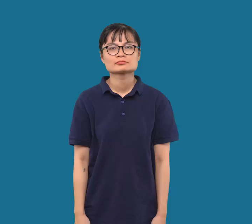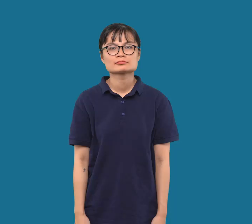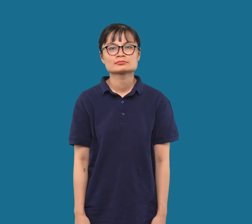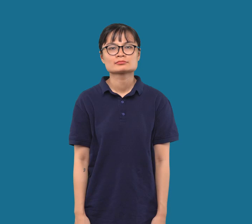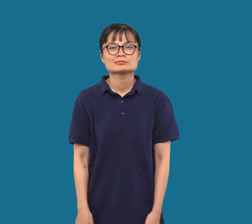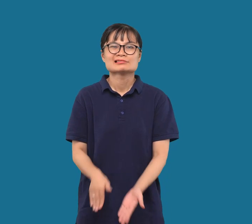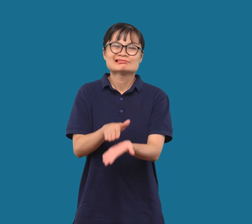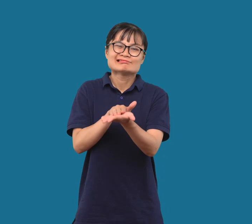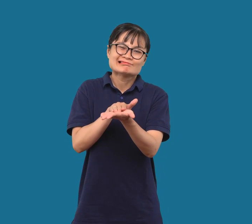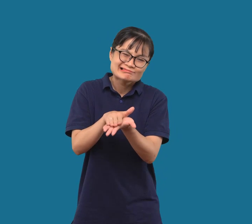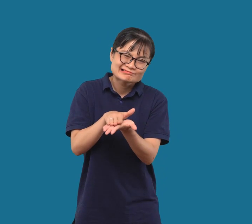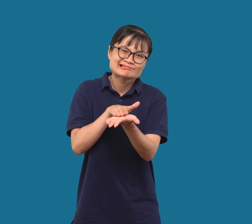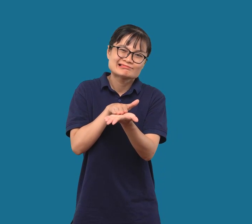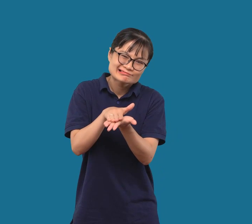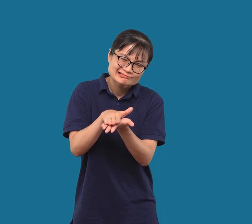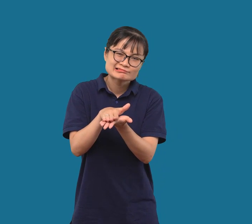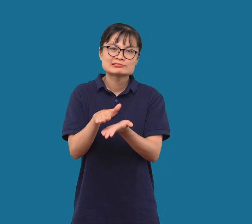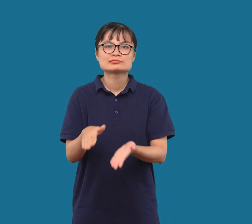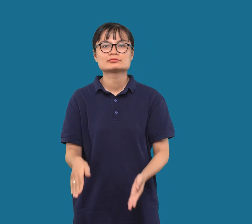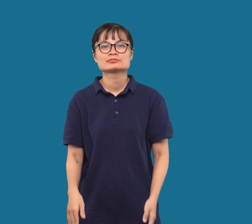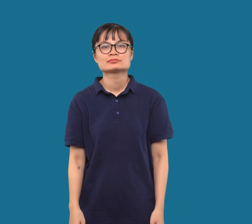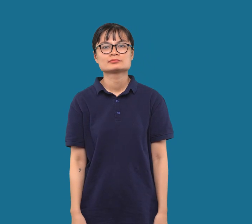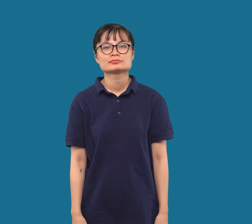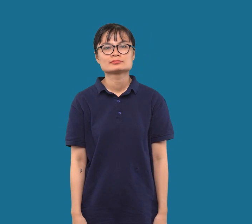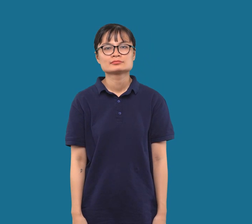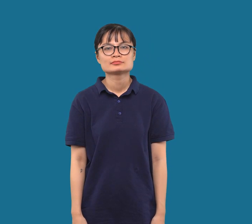ma sát